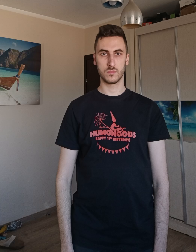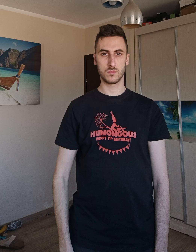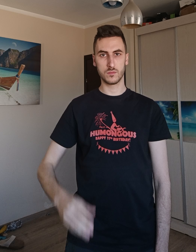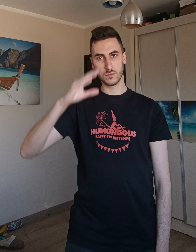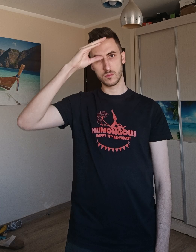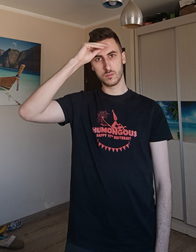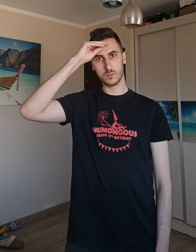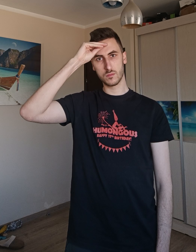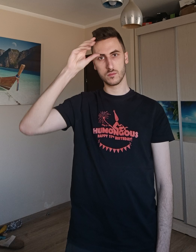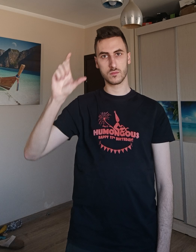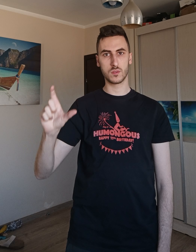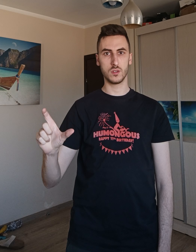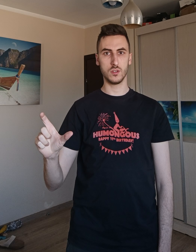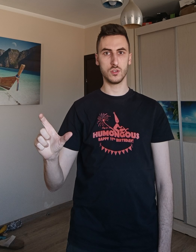איש